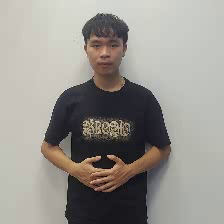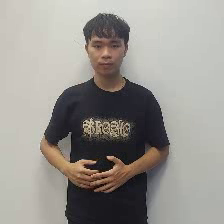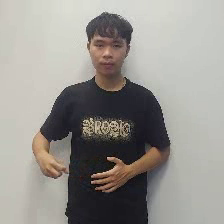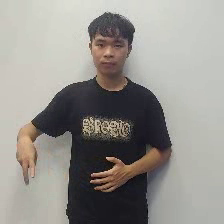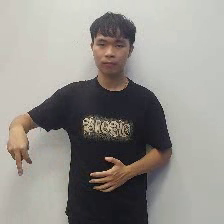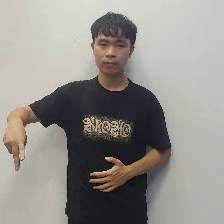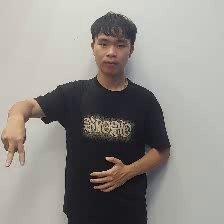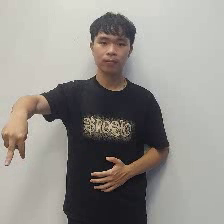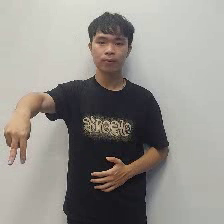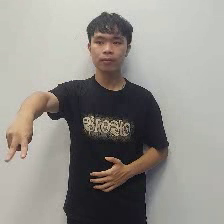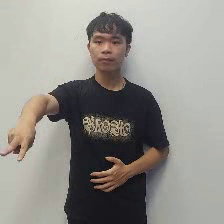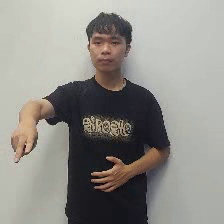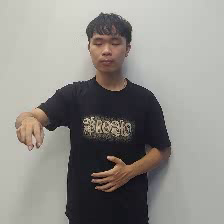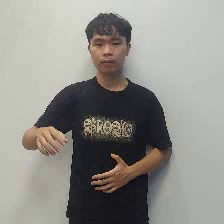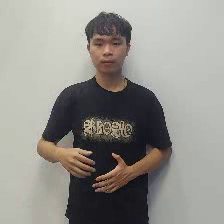Đi